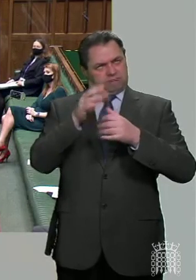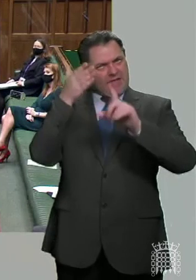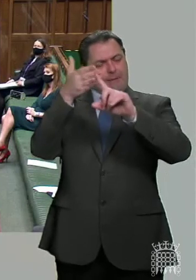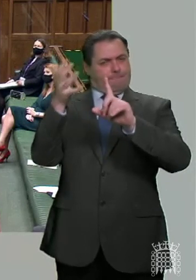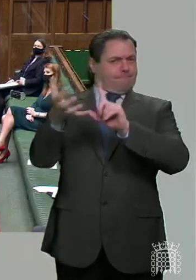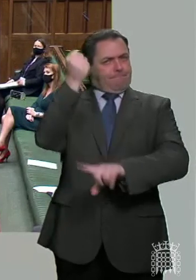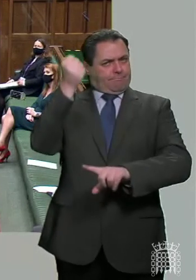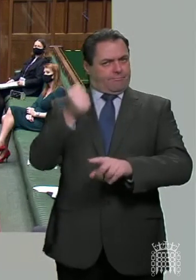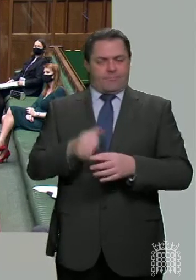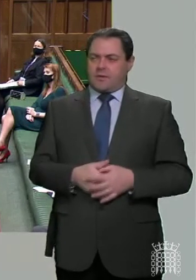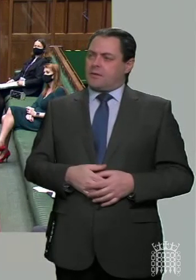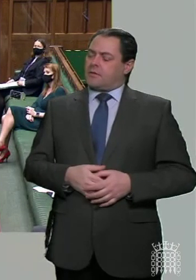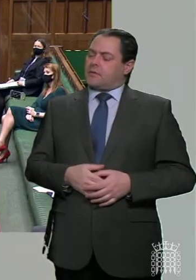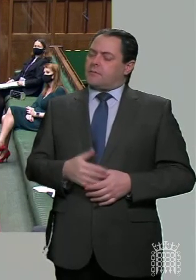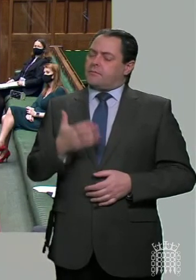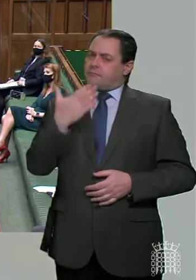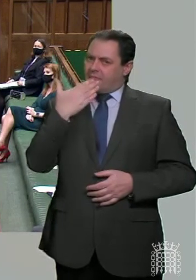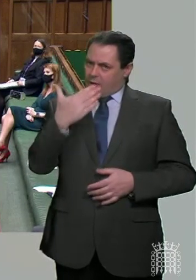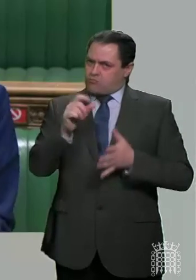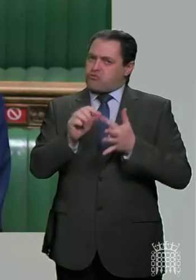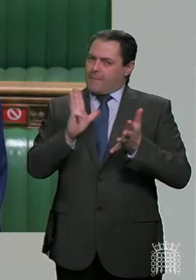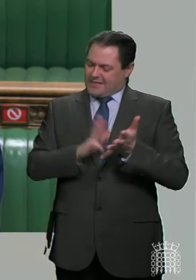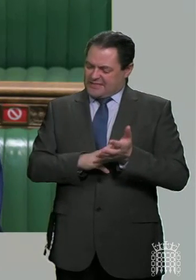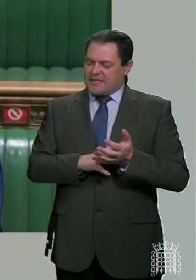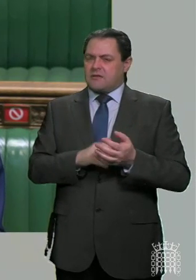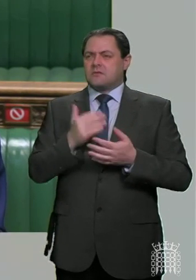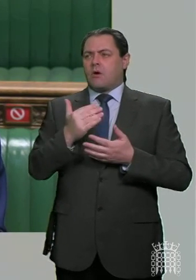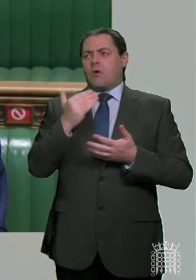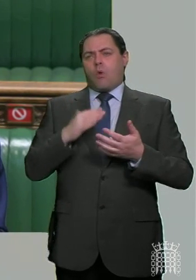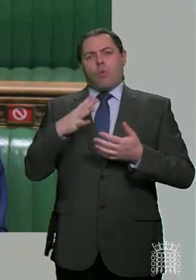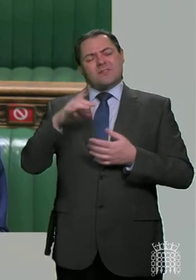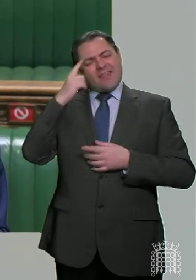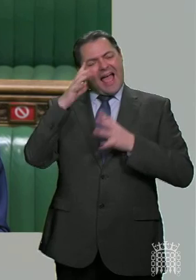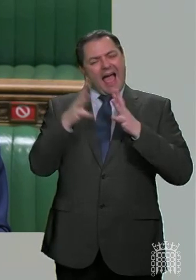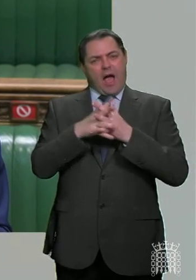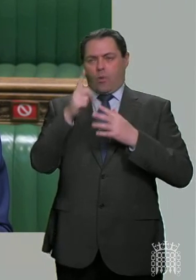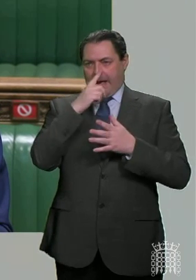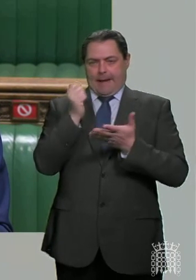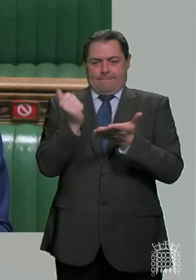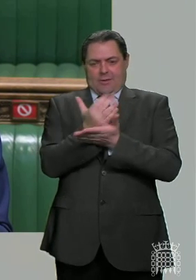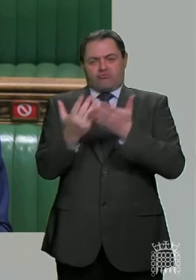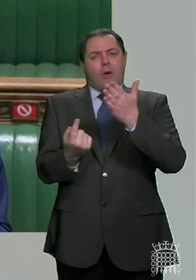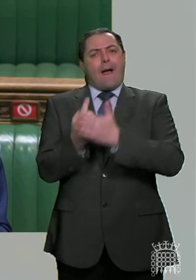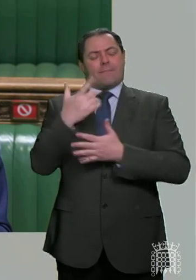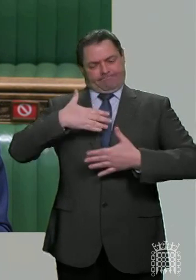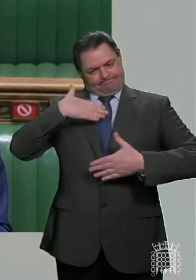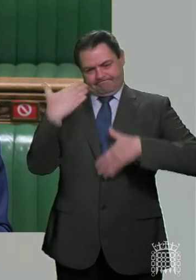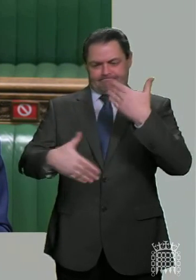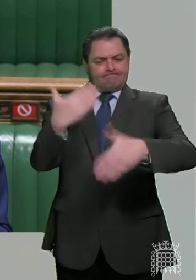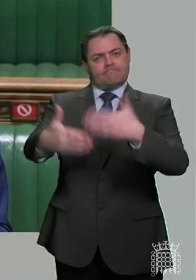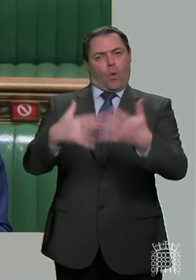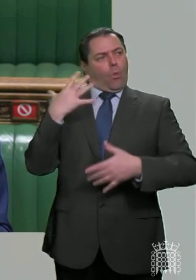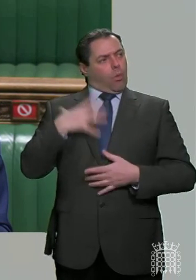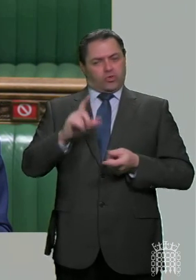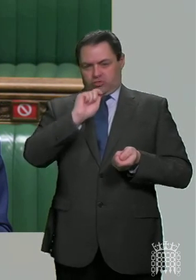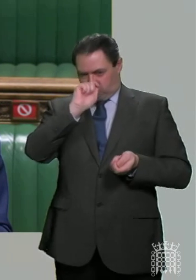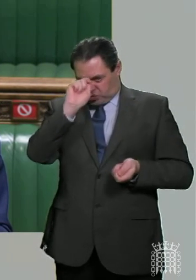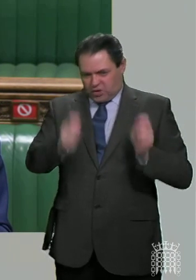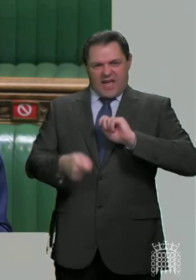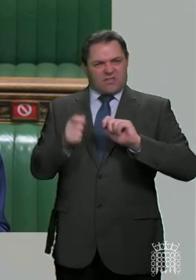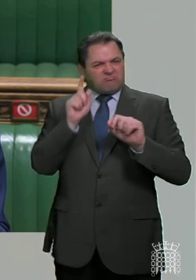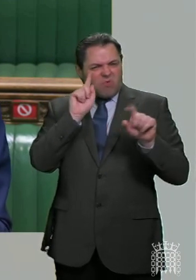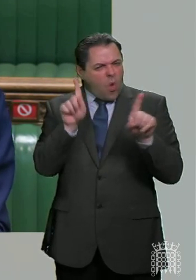I thank the Prime Minister for that answer. In that spirit, can I turn to the practical challenges we face if we are collectively to rise to this moment?